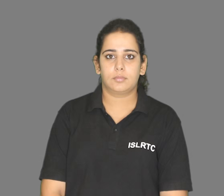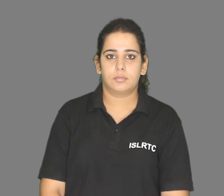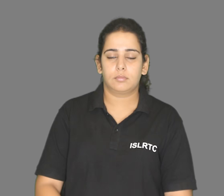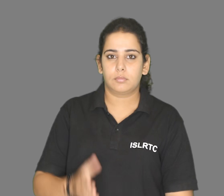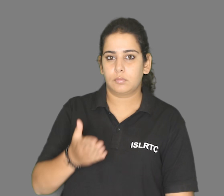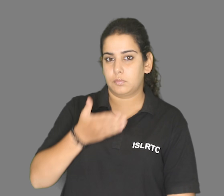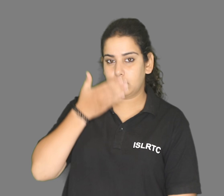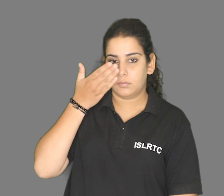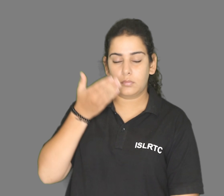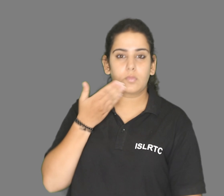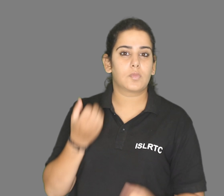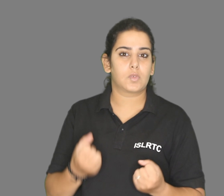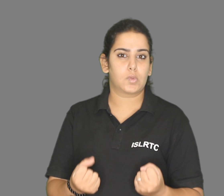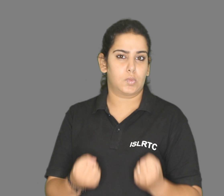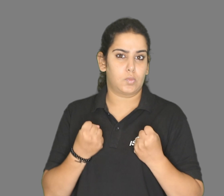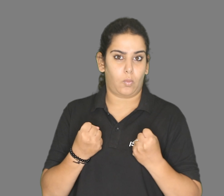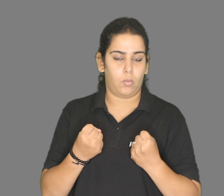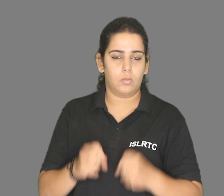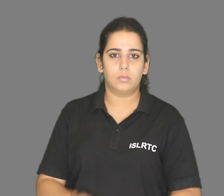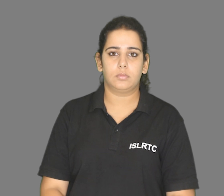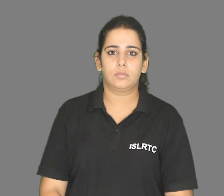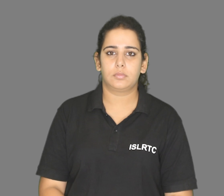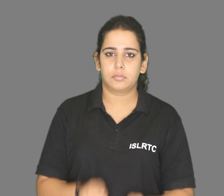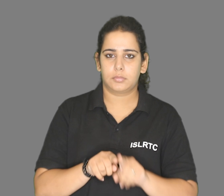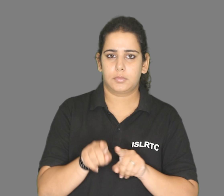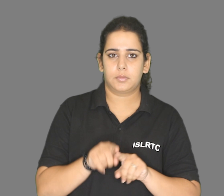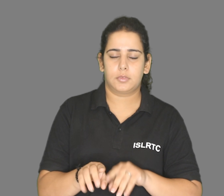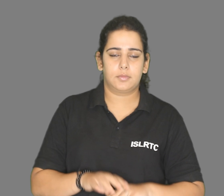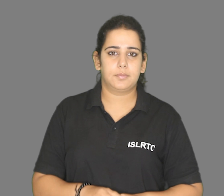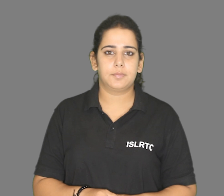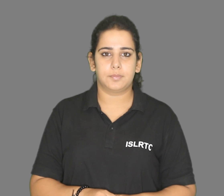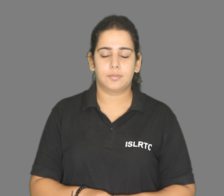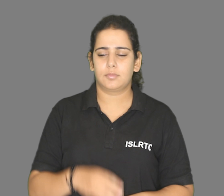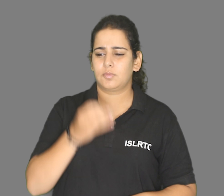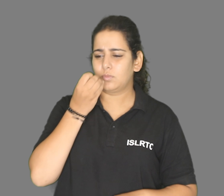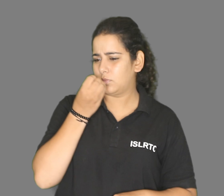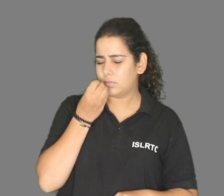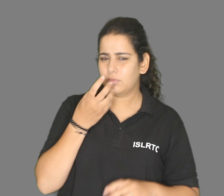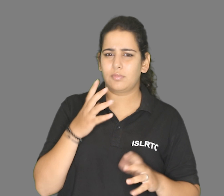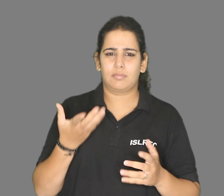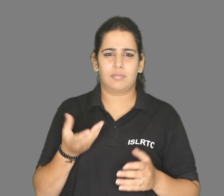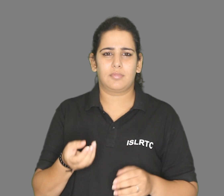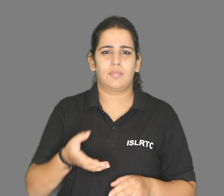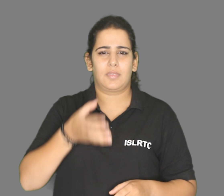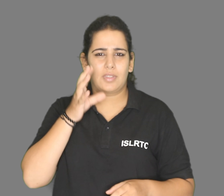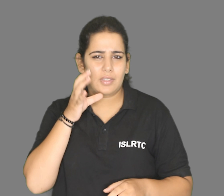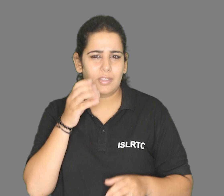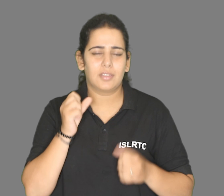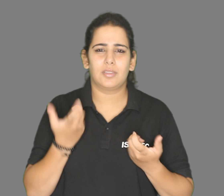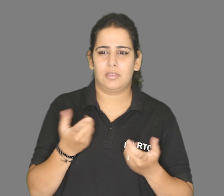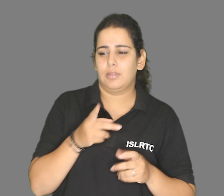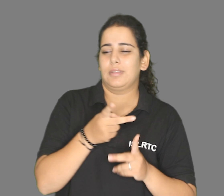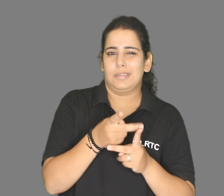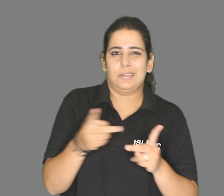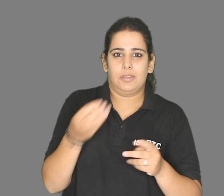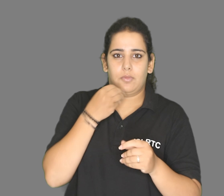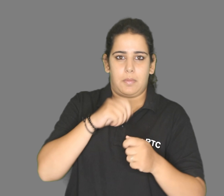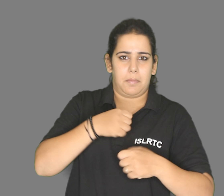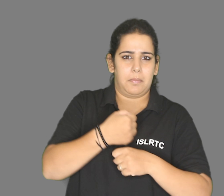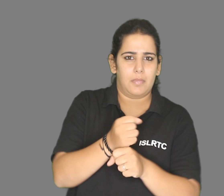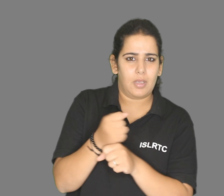Robust (of wine or food) strong and rich in flavour or smell